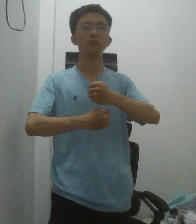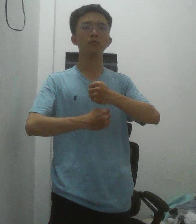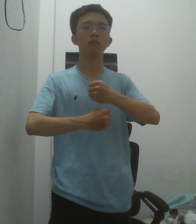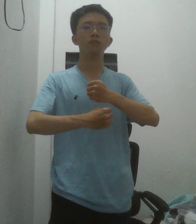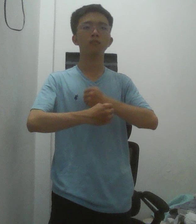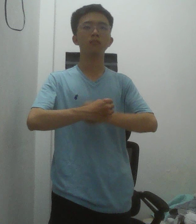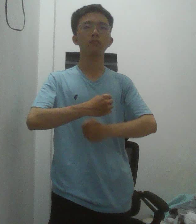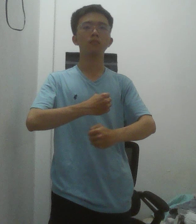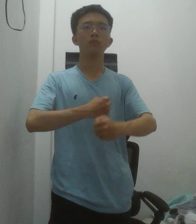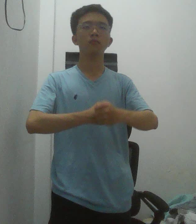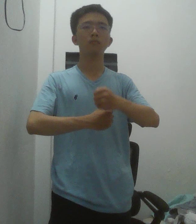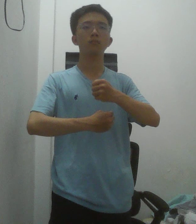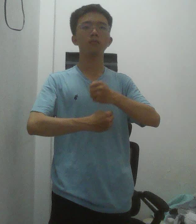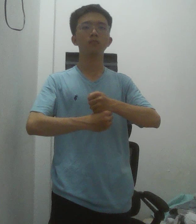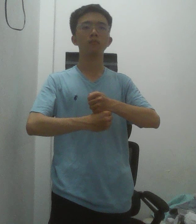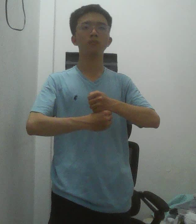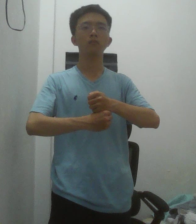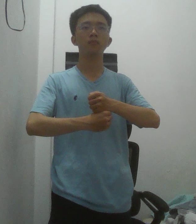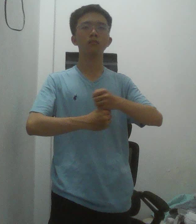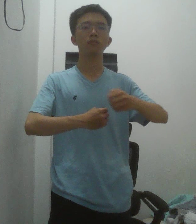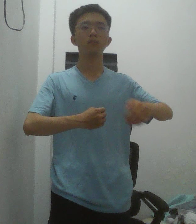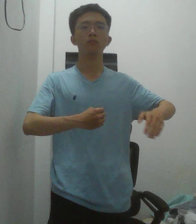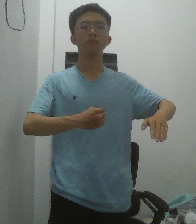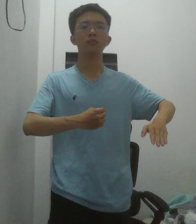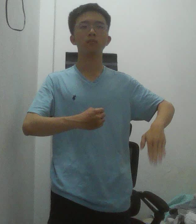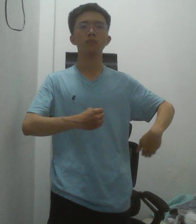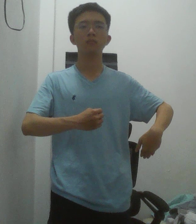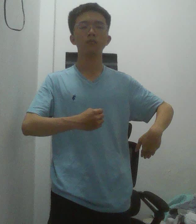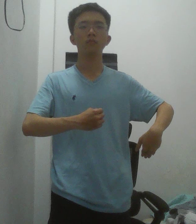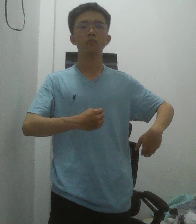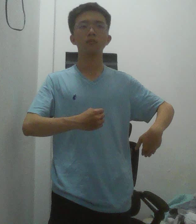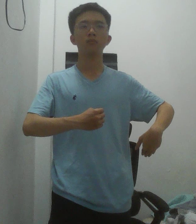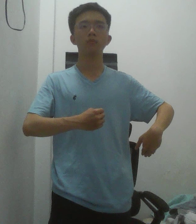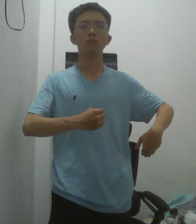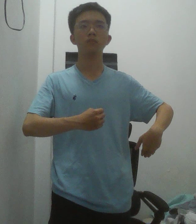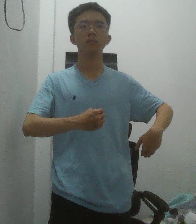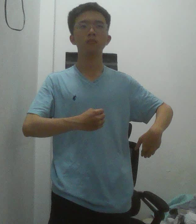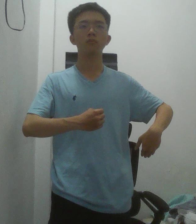nam sau